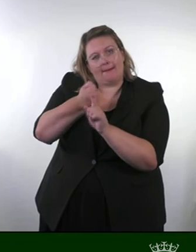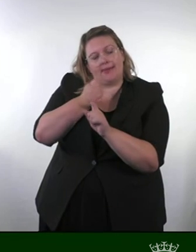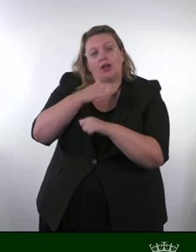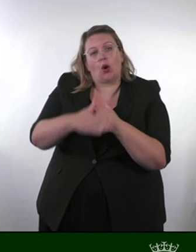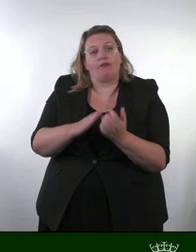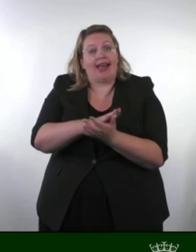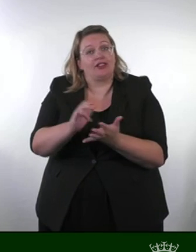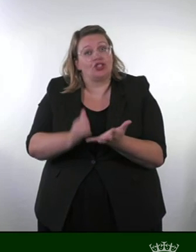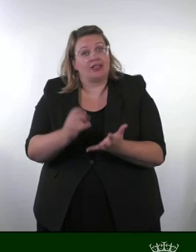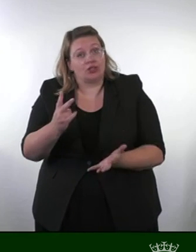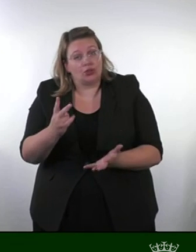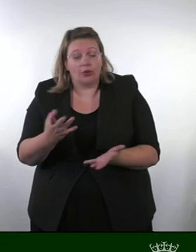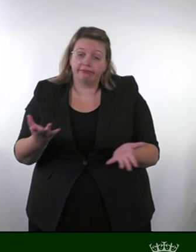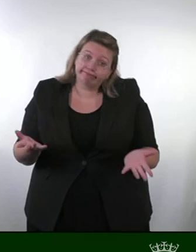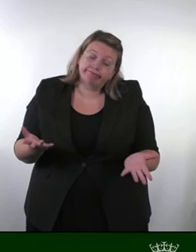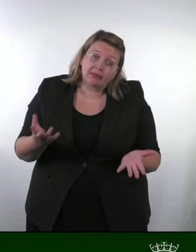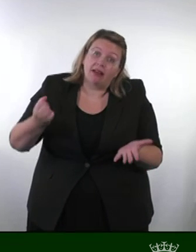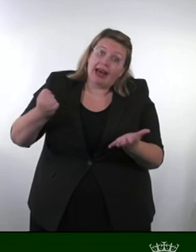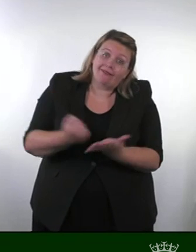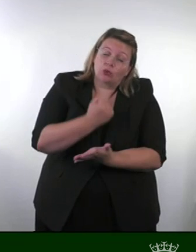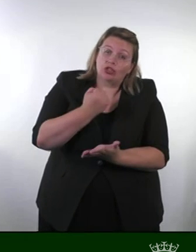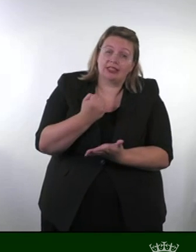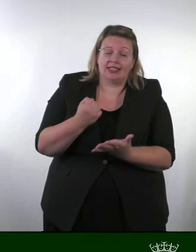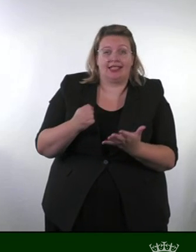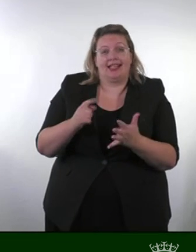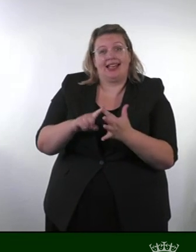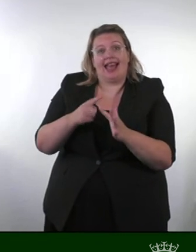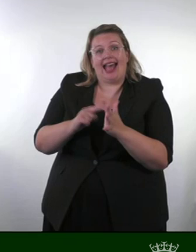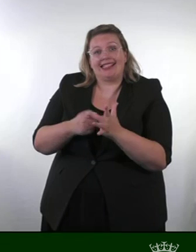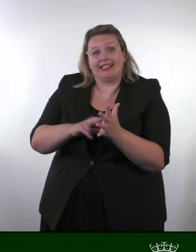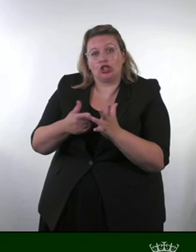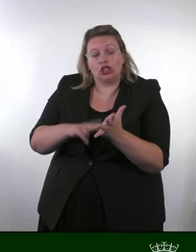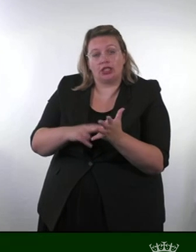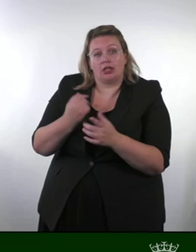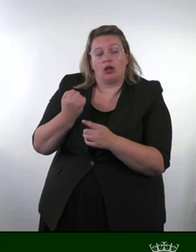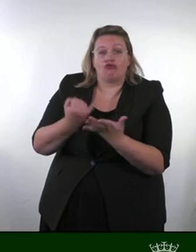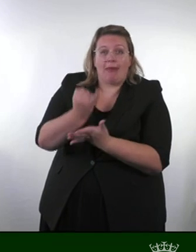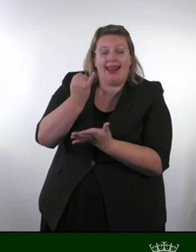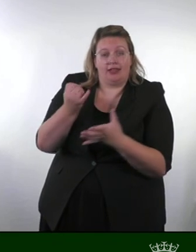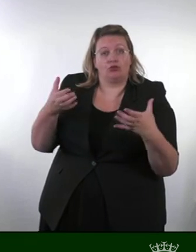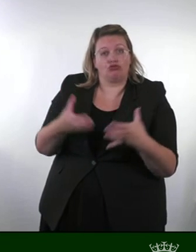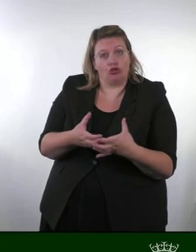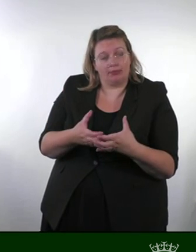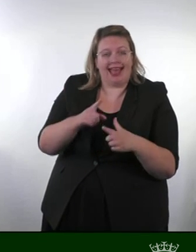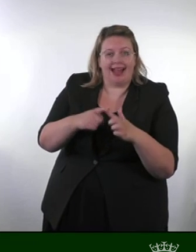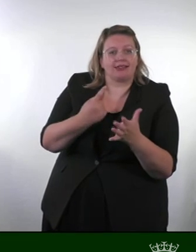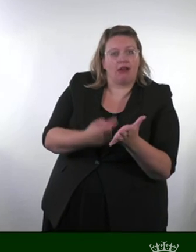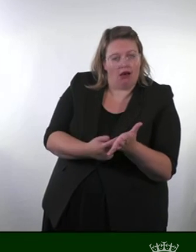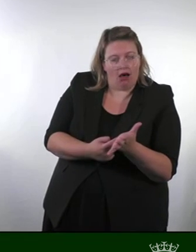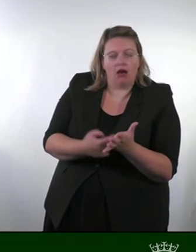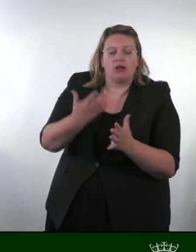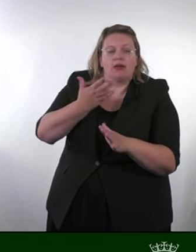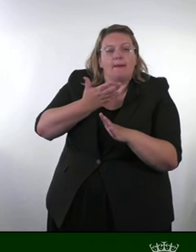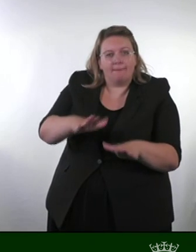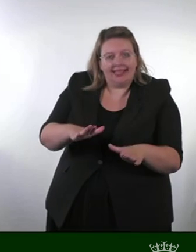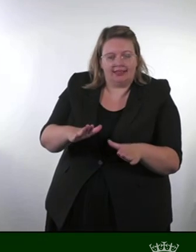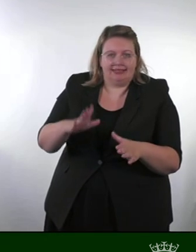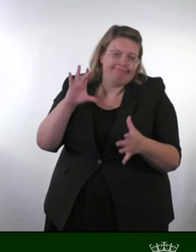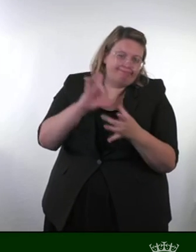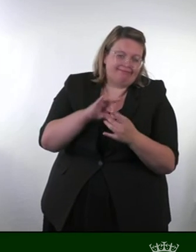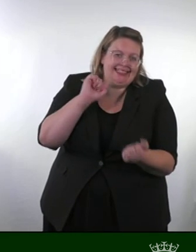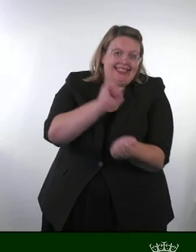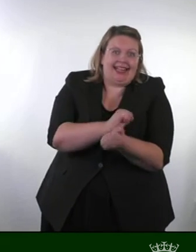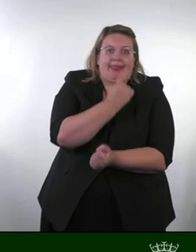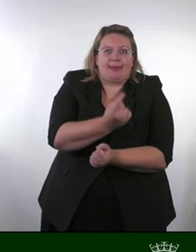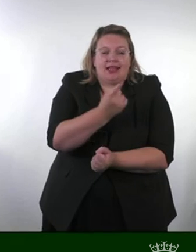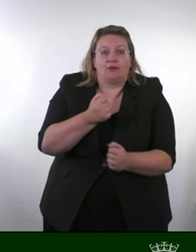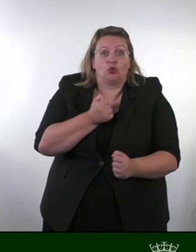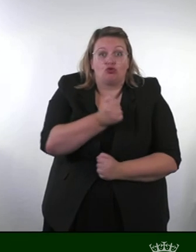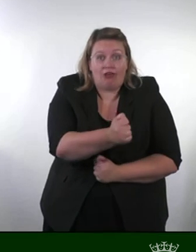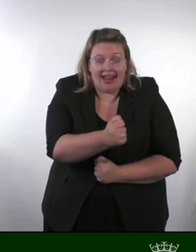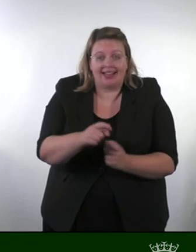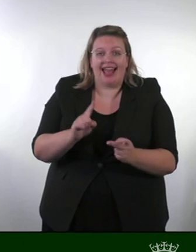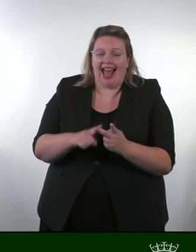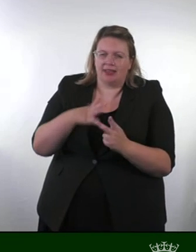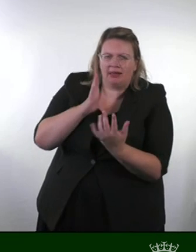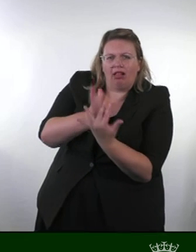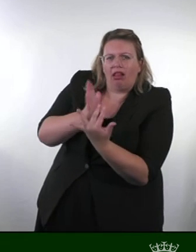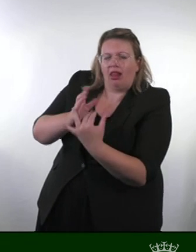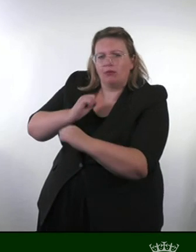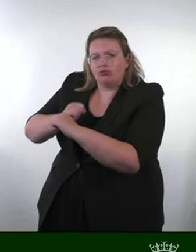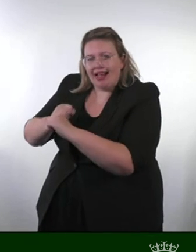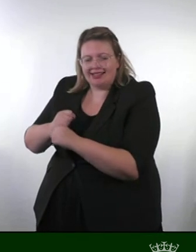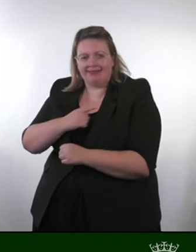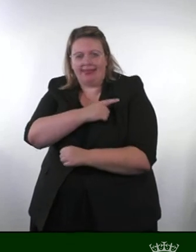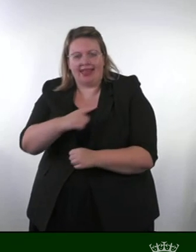Regrettably, the actions of Extinction Rebellion, who have glued themselves to trains and now tried to interfere with the freedom of the press, have tarnished the reputation of peaceful environmental protesters.